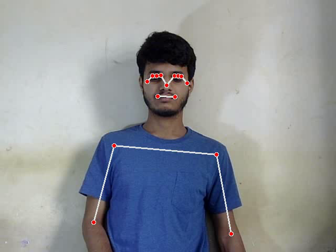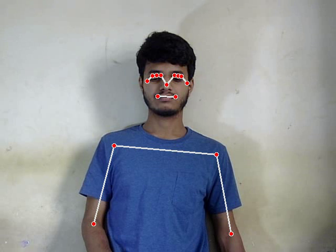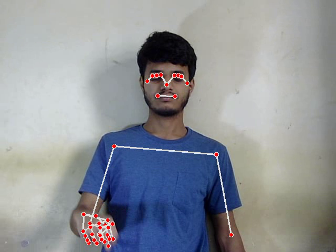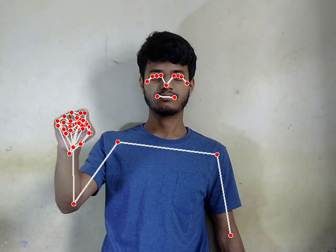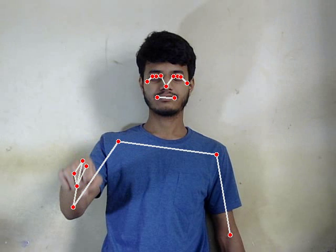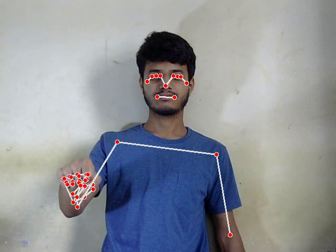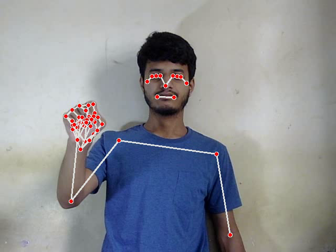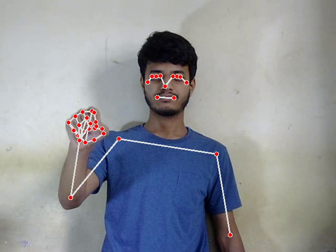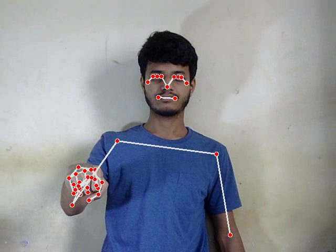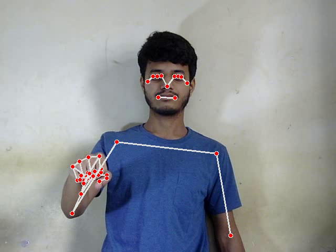yes